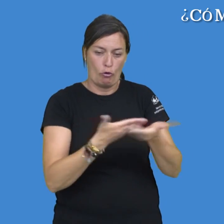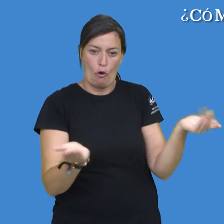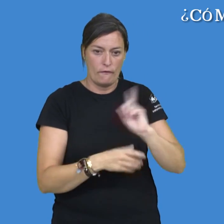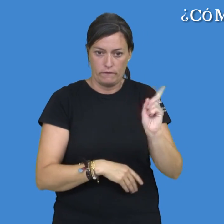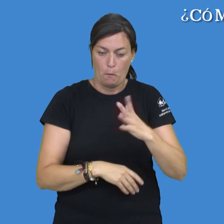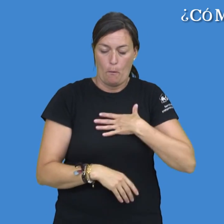no